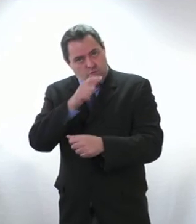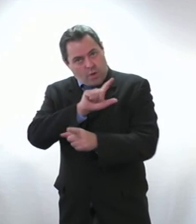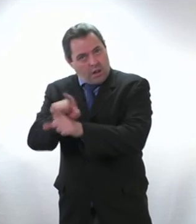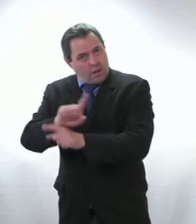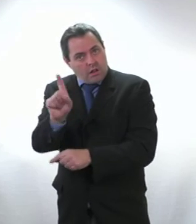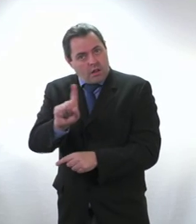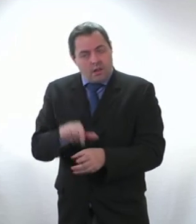The hon. Lady is entirely